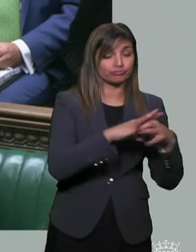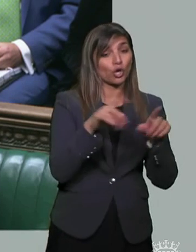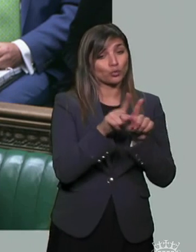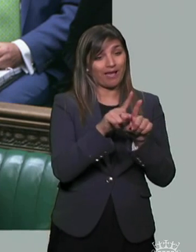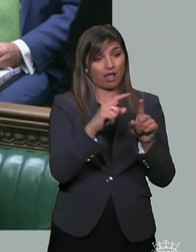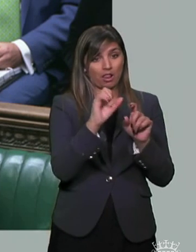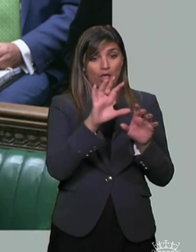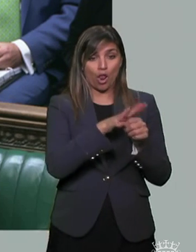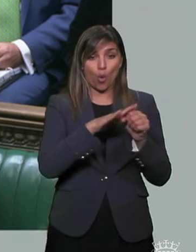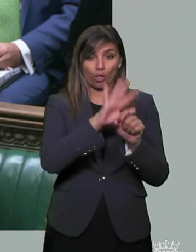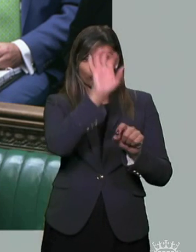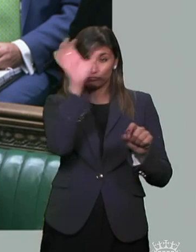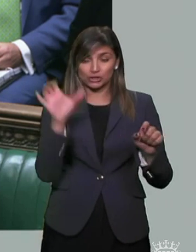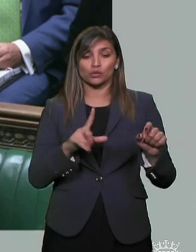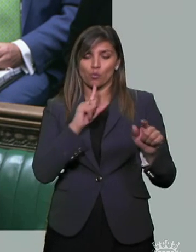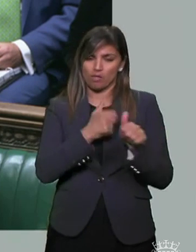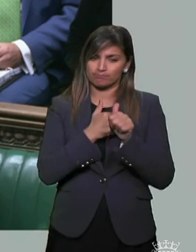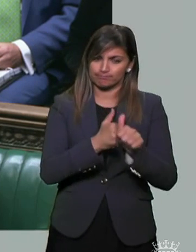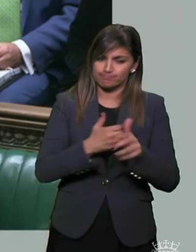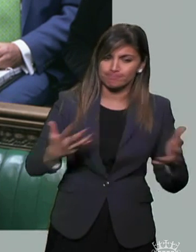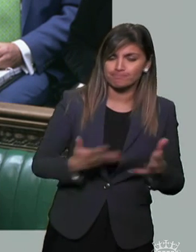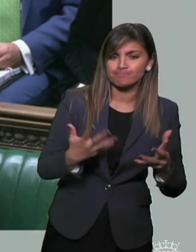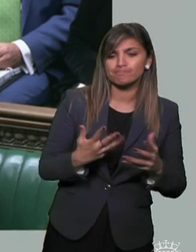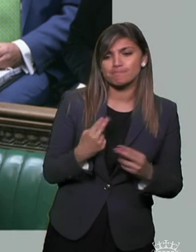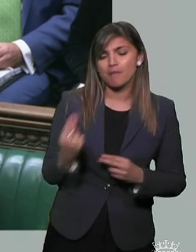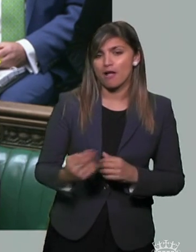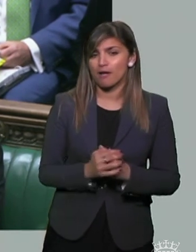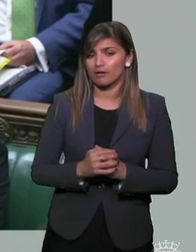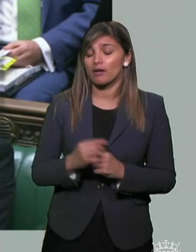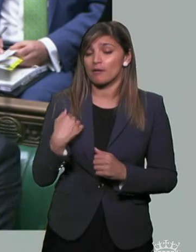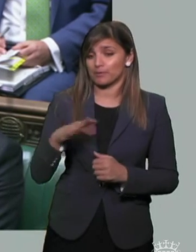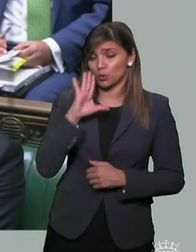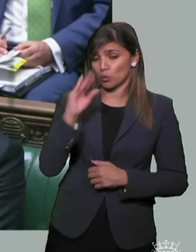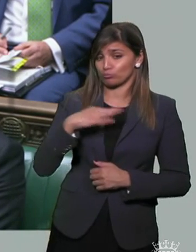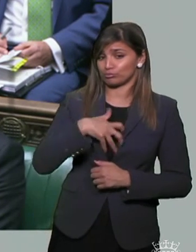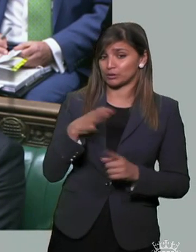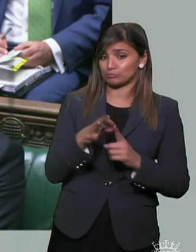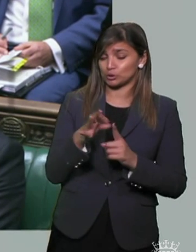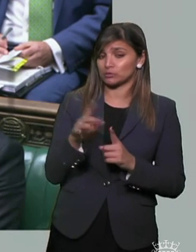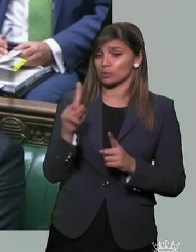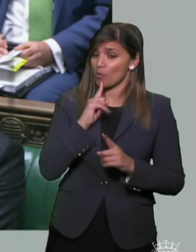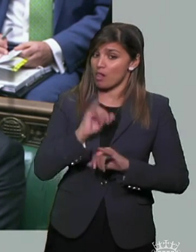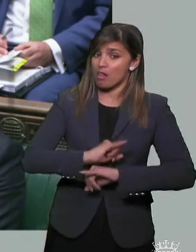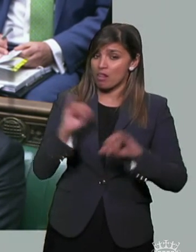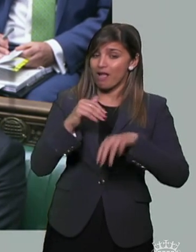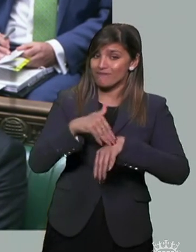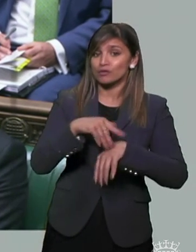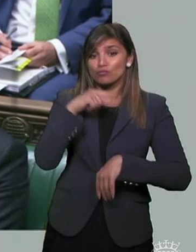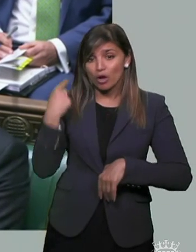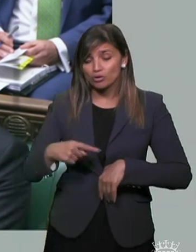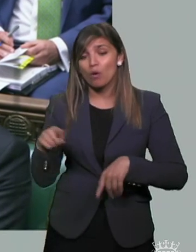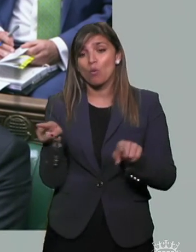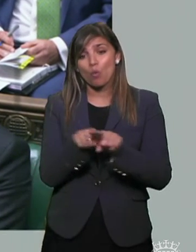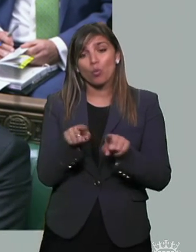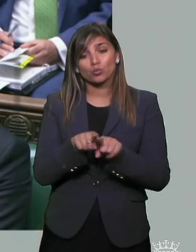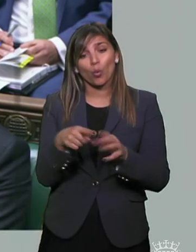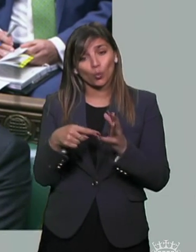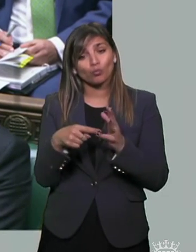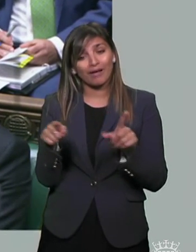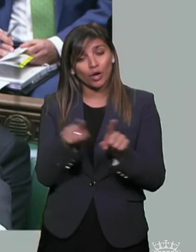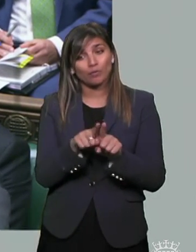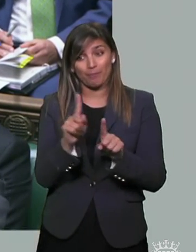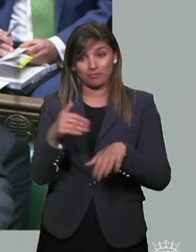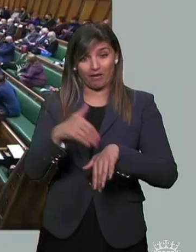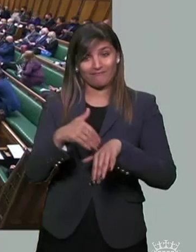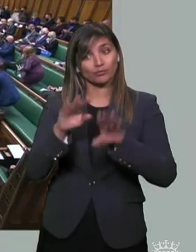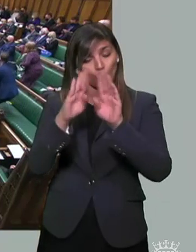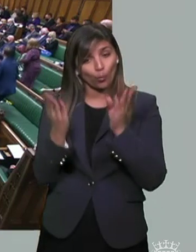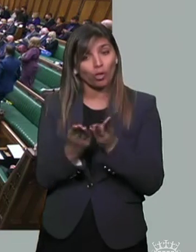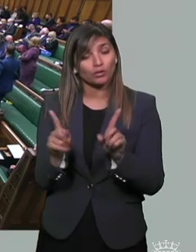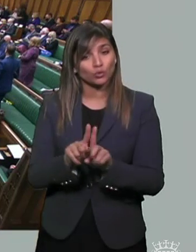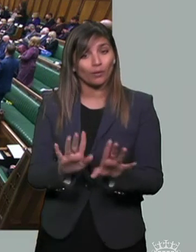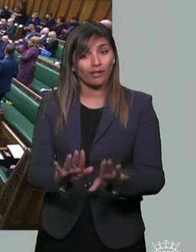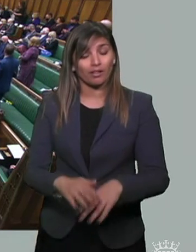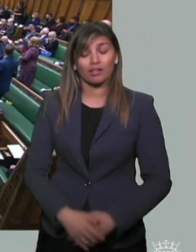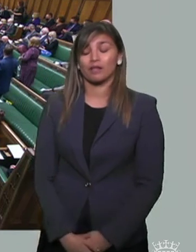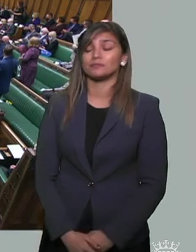As I told President Putin, I believe any such action would be catastrophic not just for Russia and Ukraine but for the world.